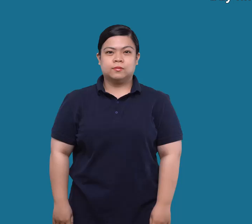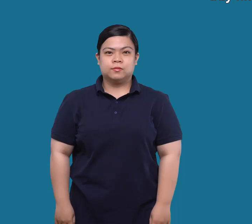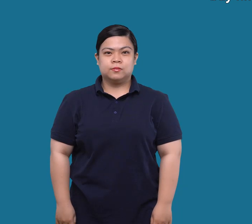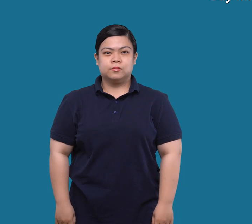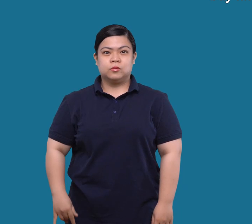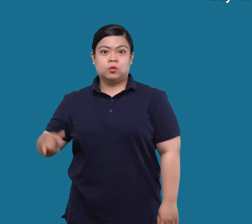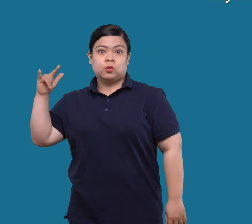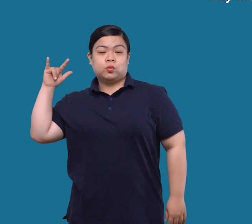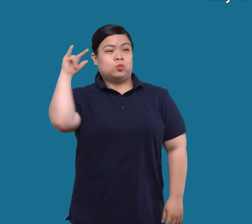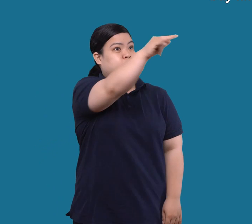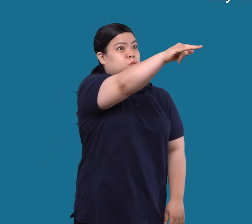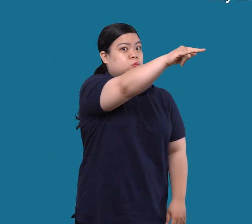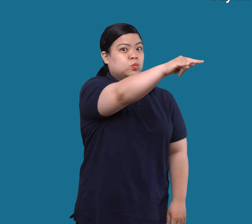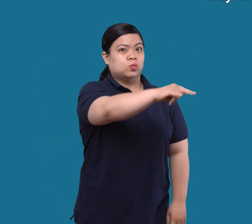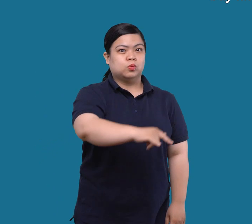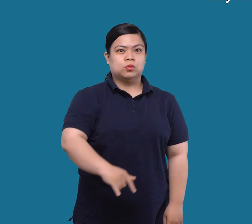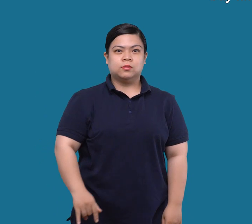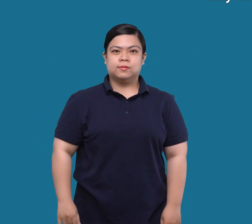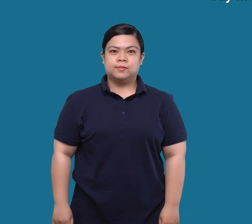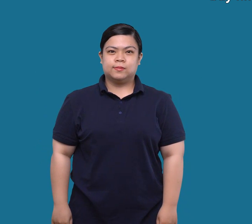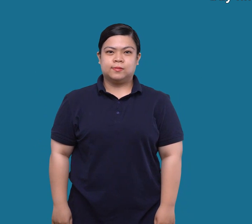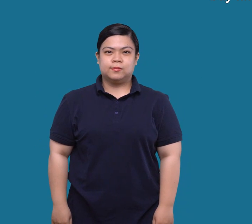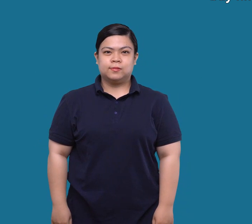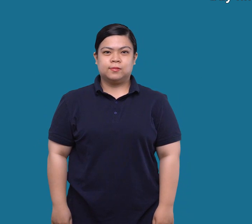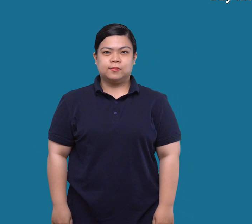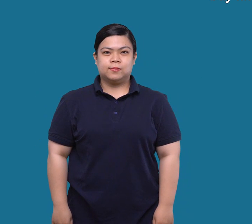bay nhanh (máy bay)